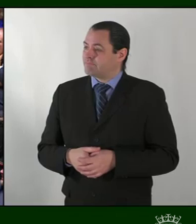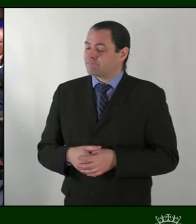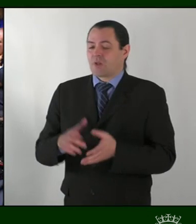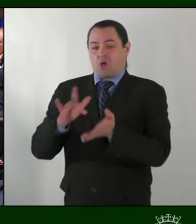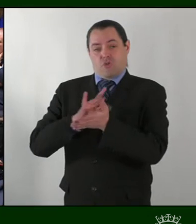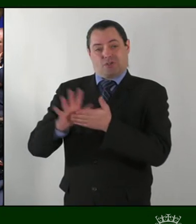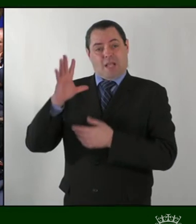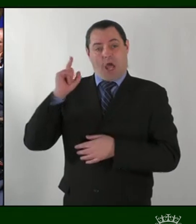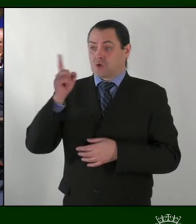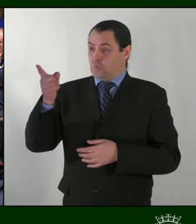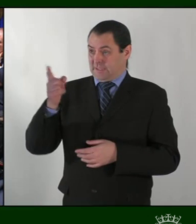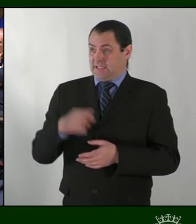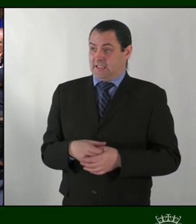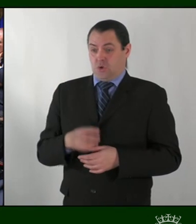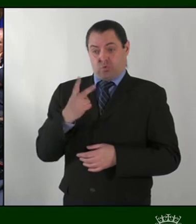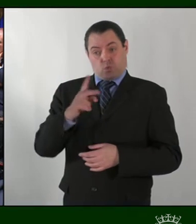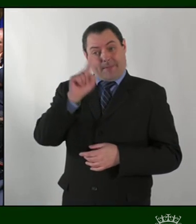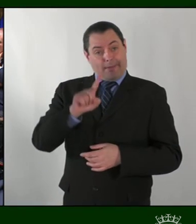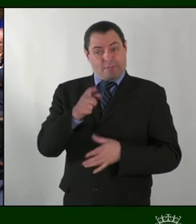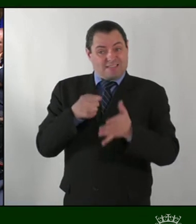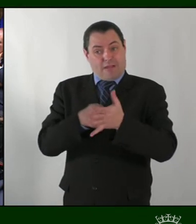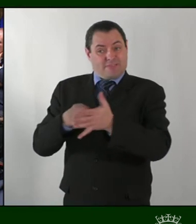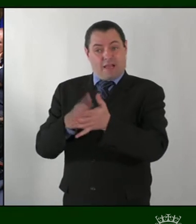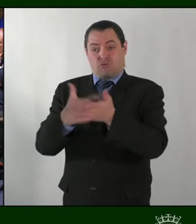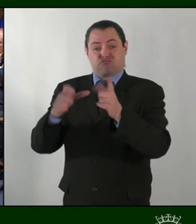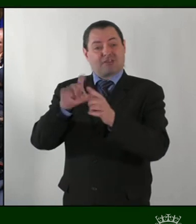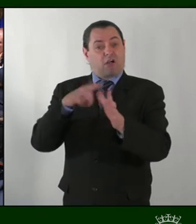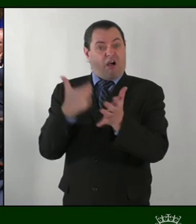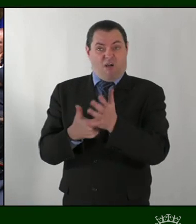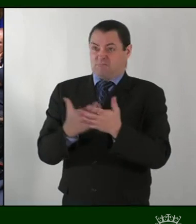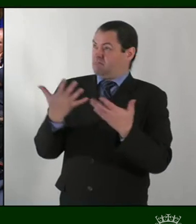On Thursday last week, two people were stabbed in Redcar in broad daylight.